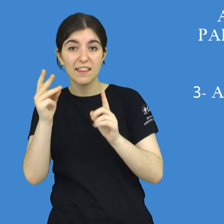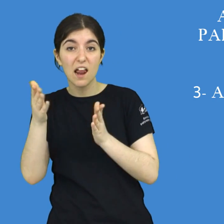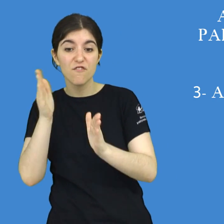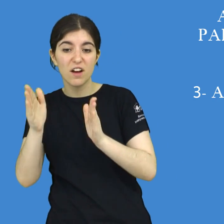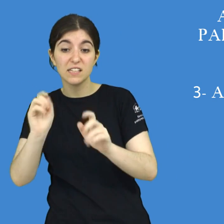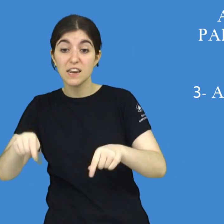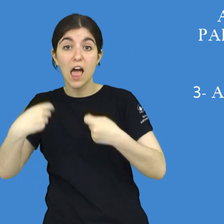época